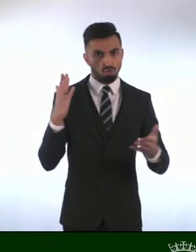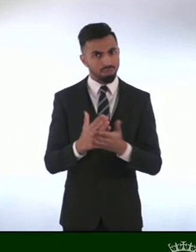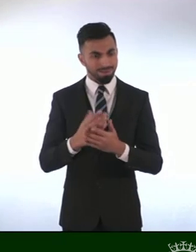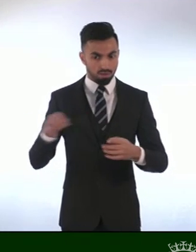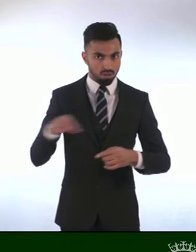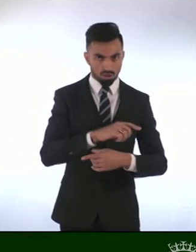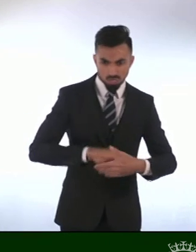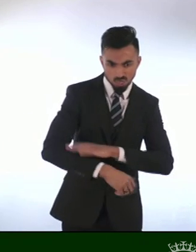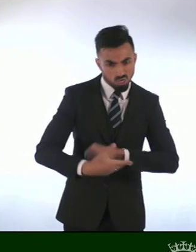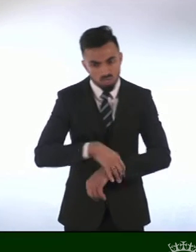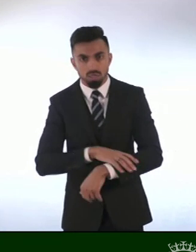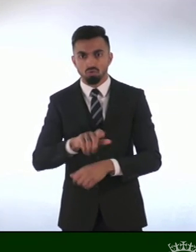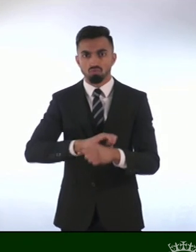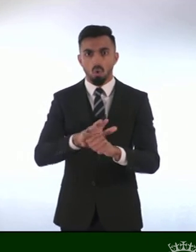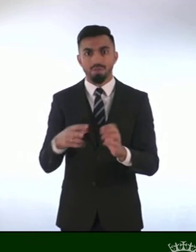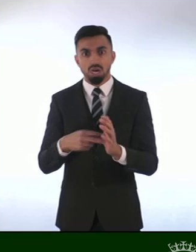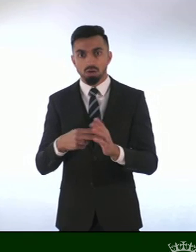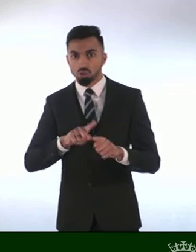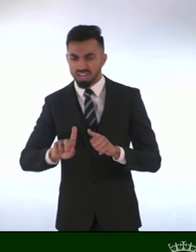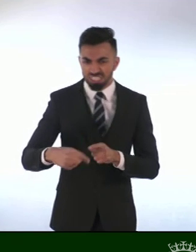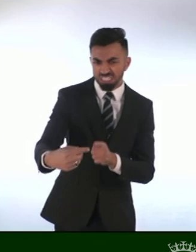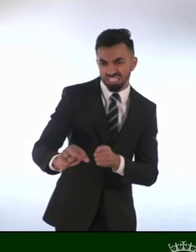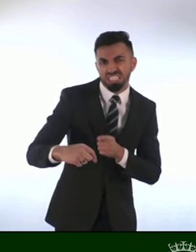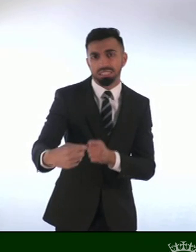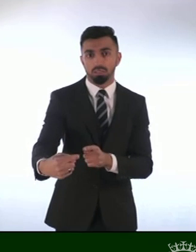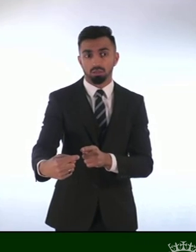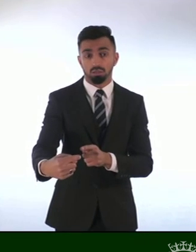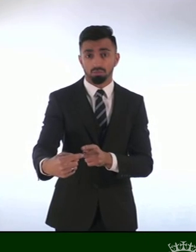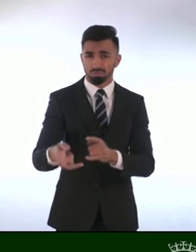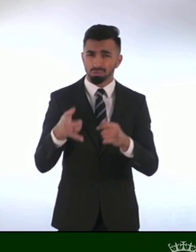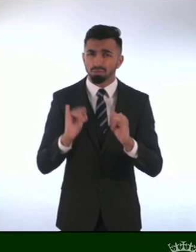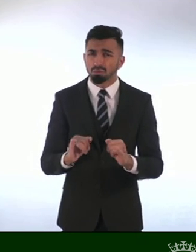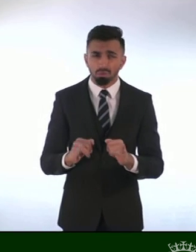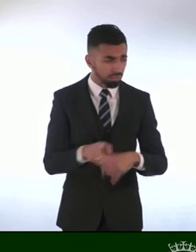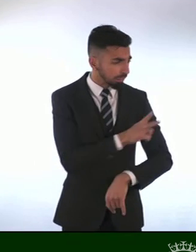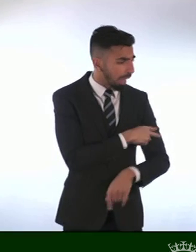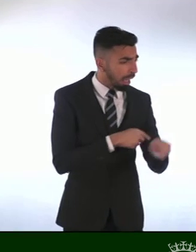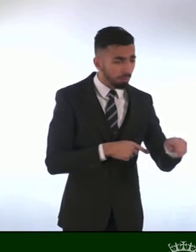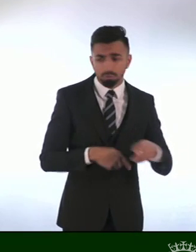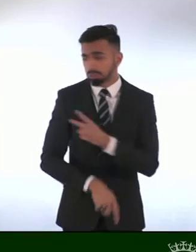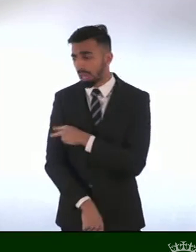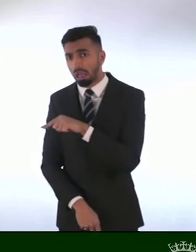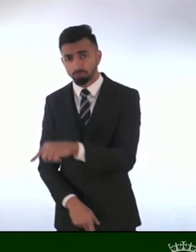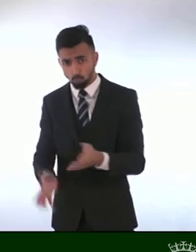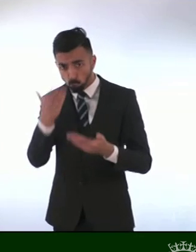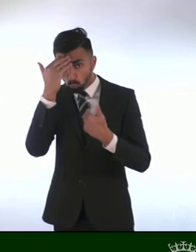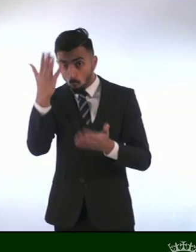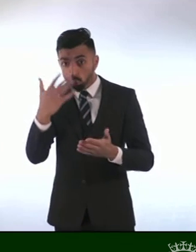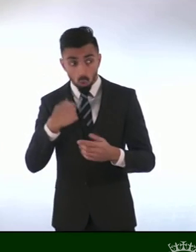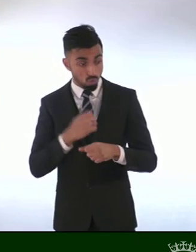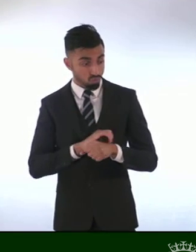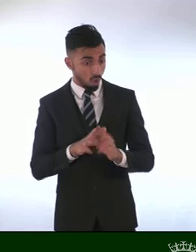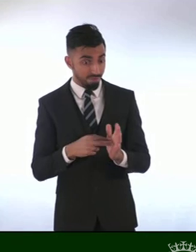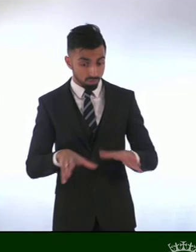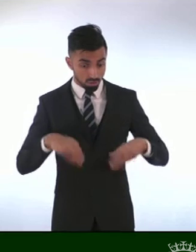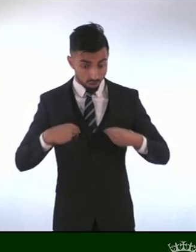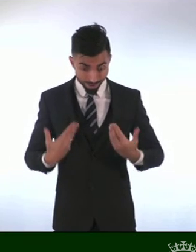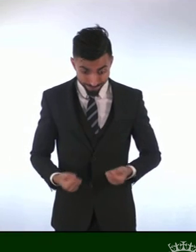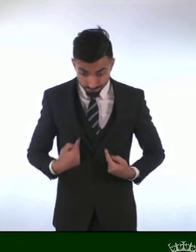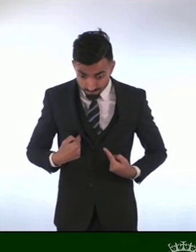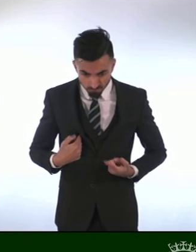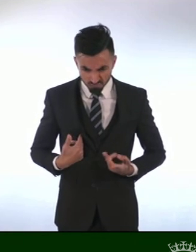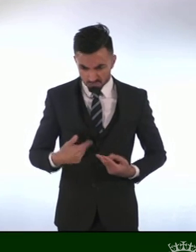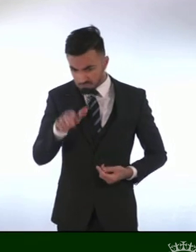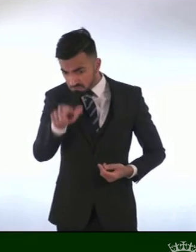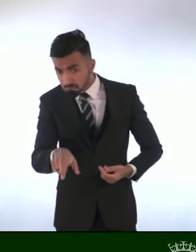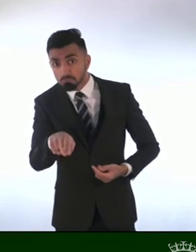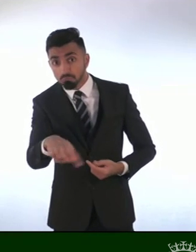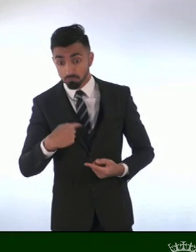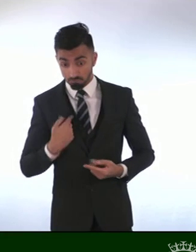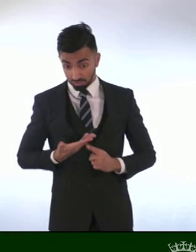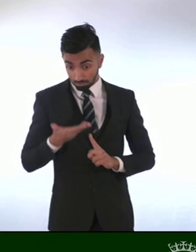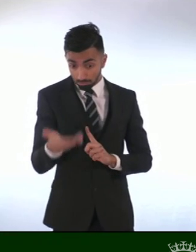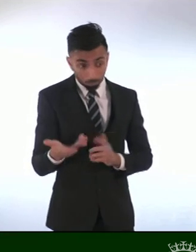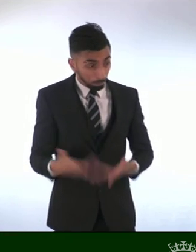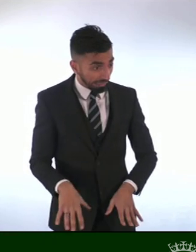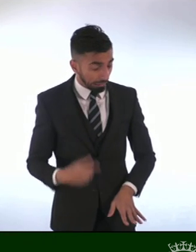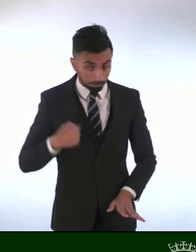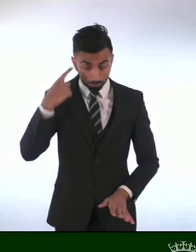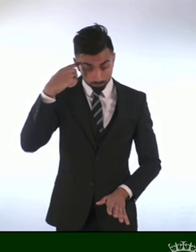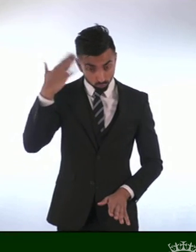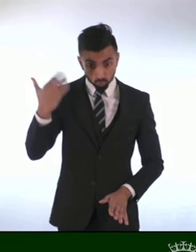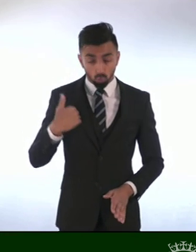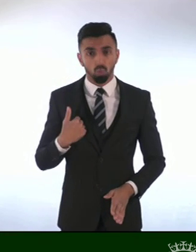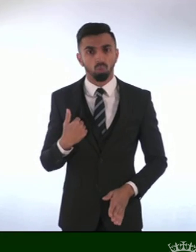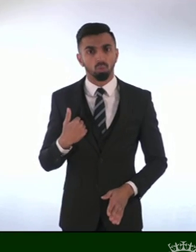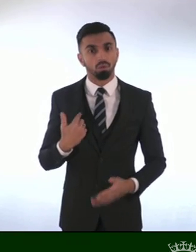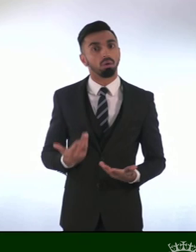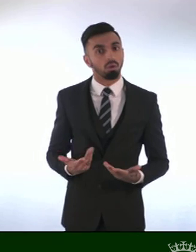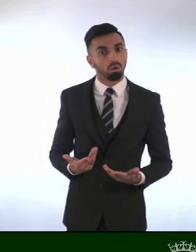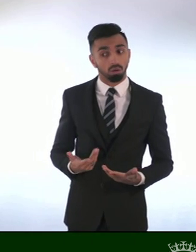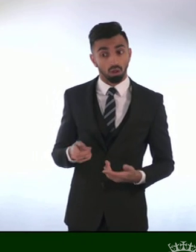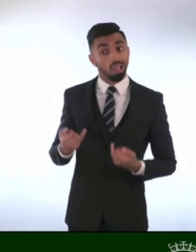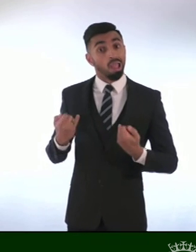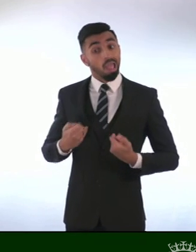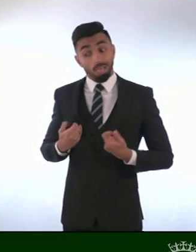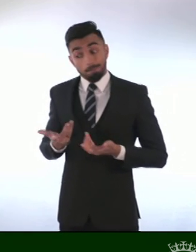Sadly, however, those workers have no idea whether they are transmitting the virus themselves—they may not be obviously suffering from it, but they could still be transmitting it—whether they are ill or not, and what effect it will have when they return to work on the frontline.